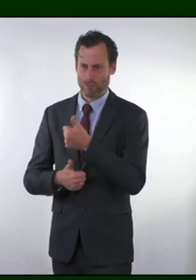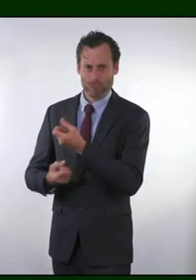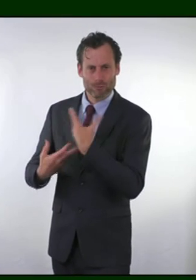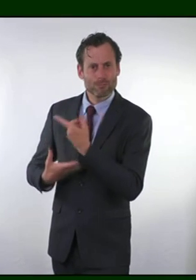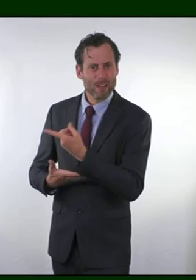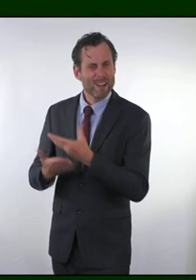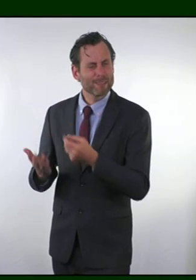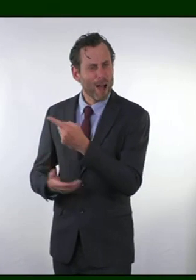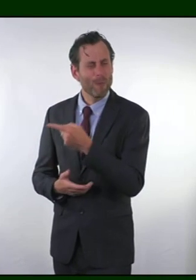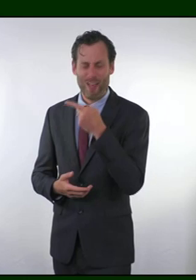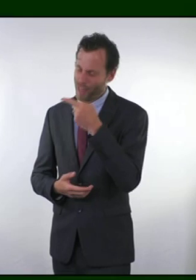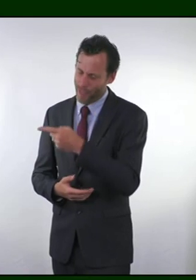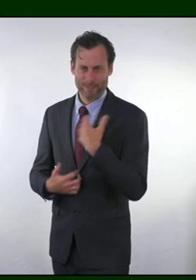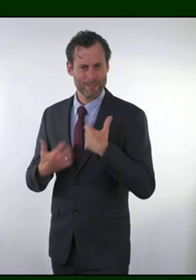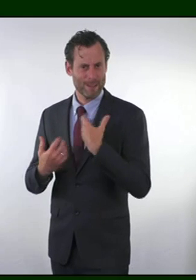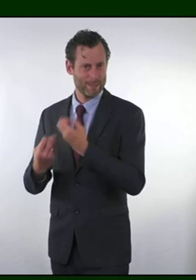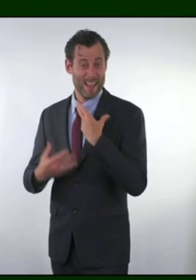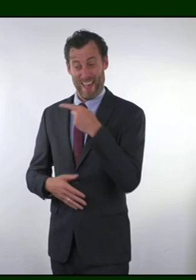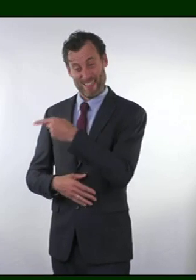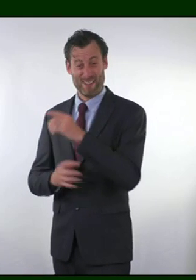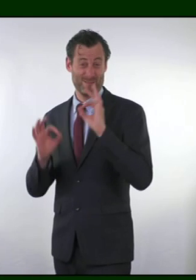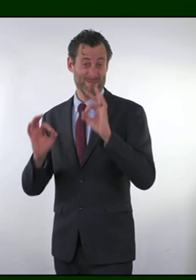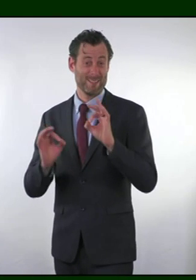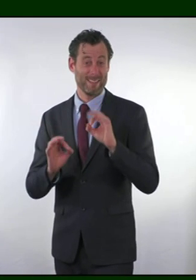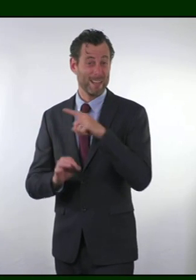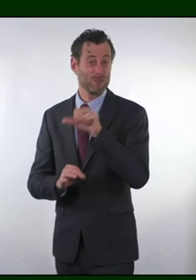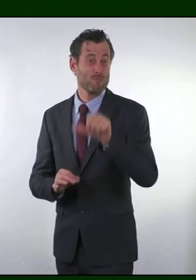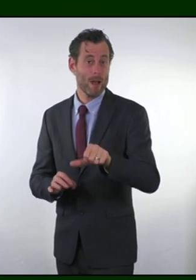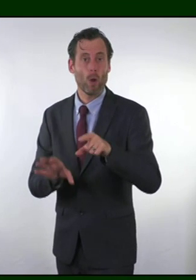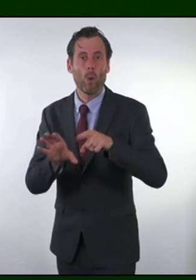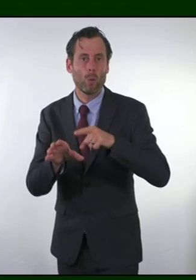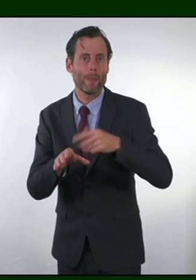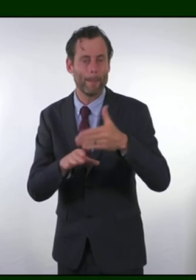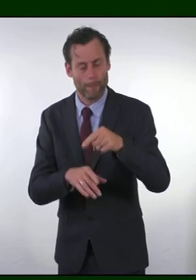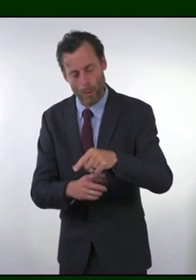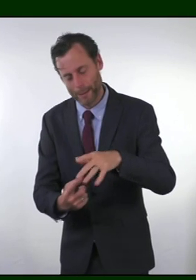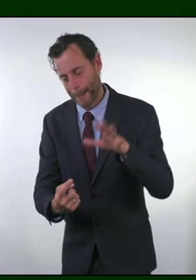My honourable Friend is absolutely right about the importance of youth employment—a subject area that he knows well.